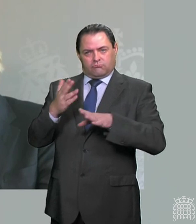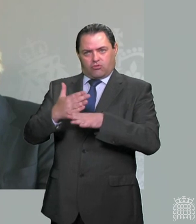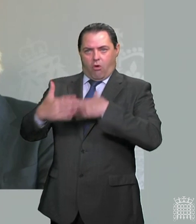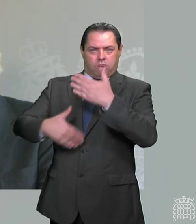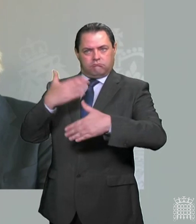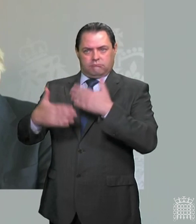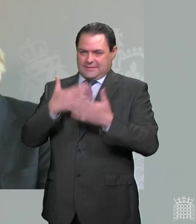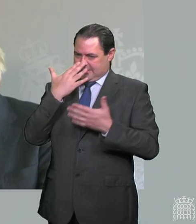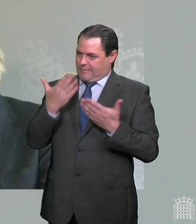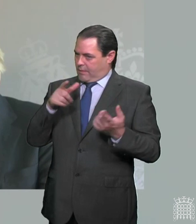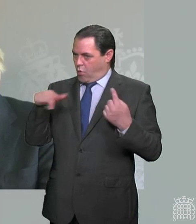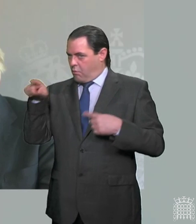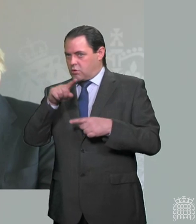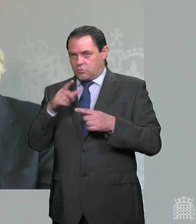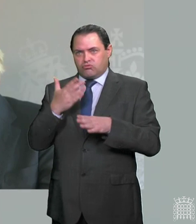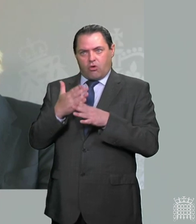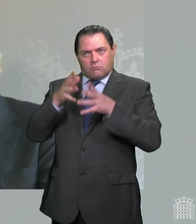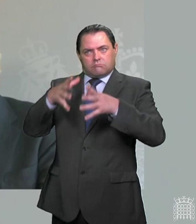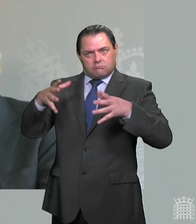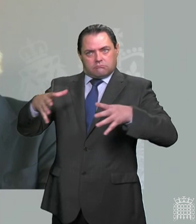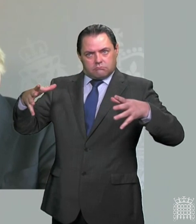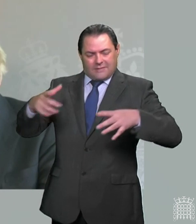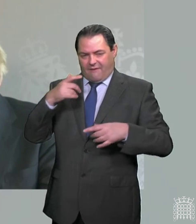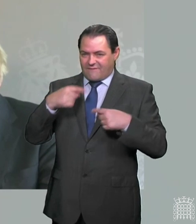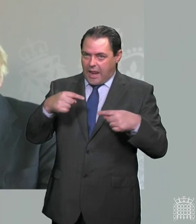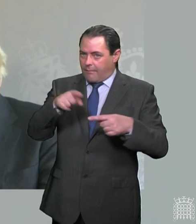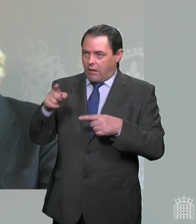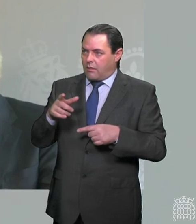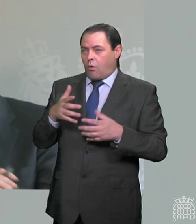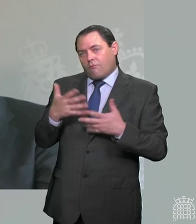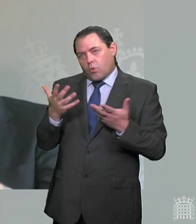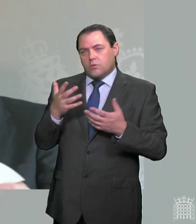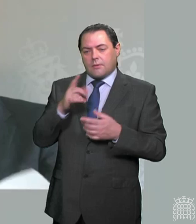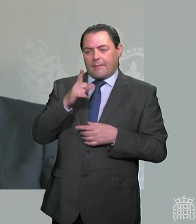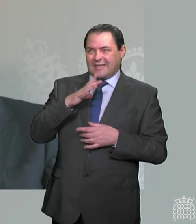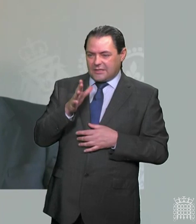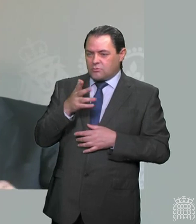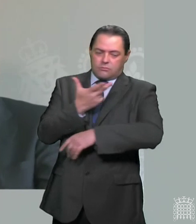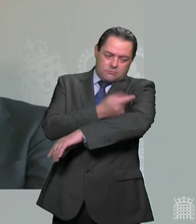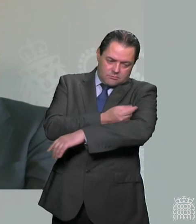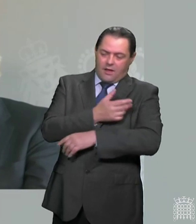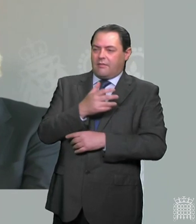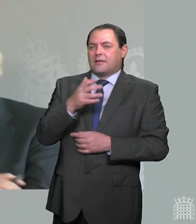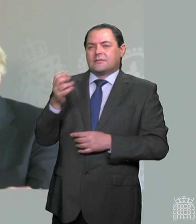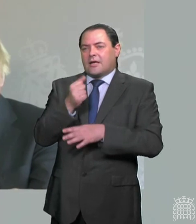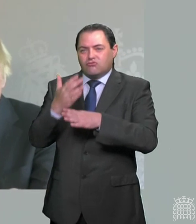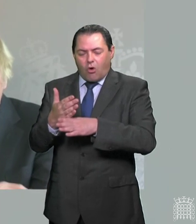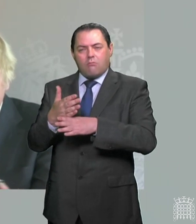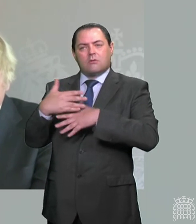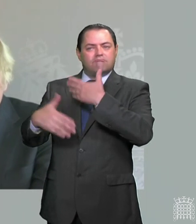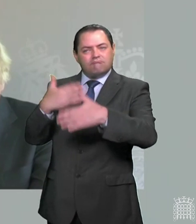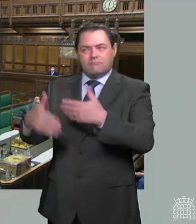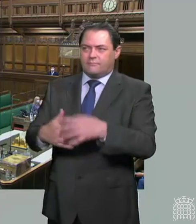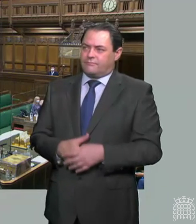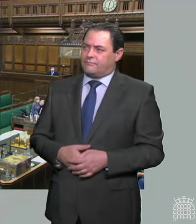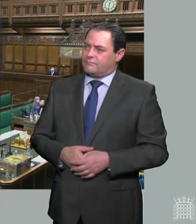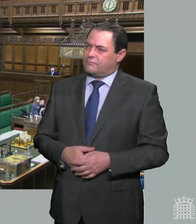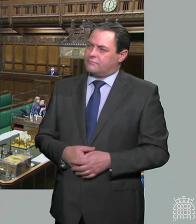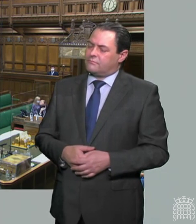All the signs at the moment are that that is succeeding, but of course it depends on people getting those jabs when they are asked to.